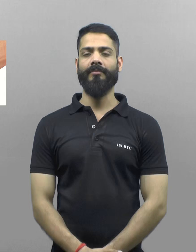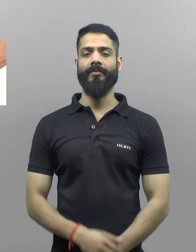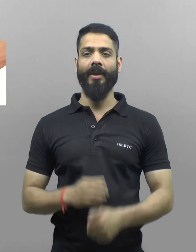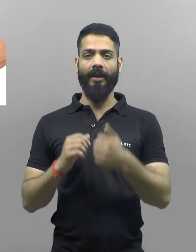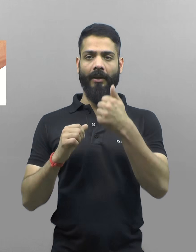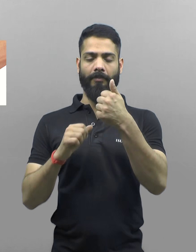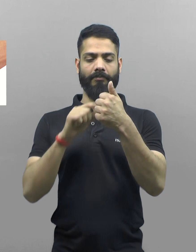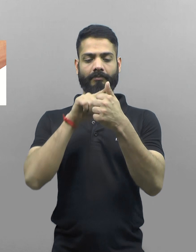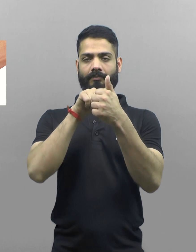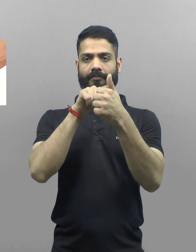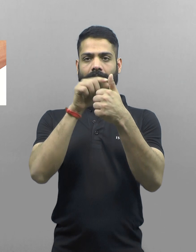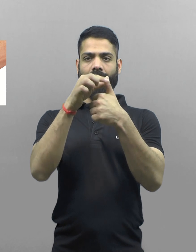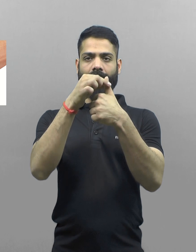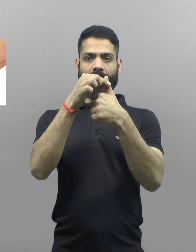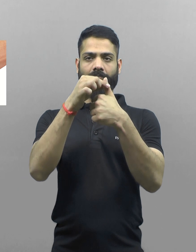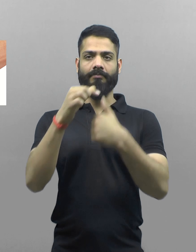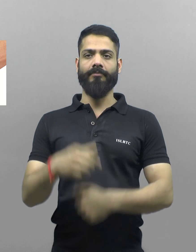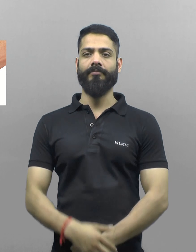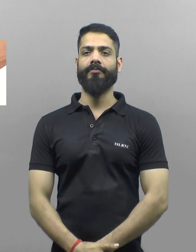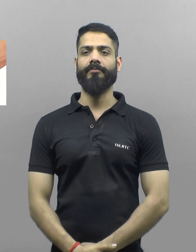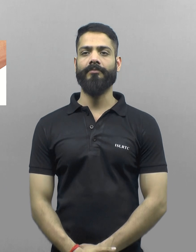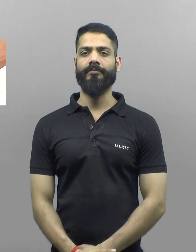Thumb